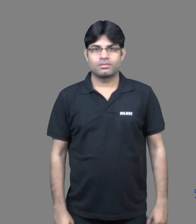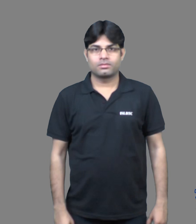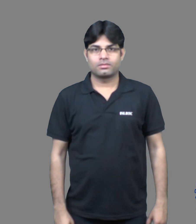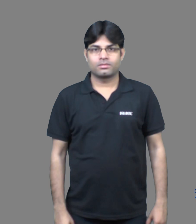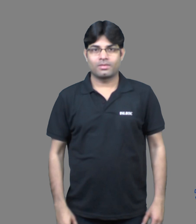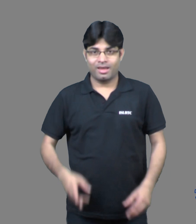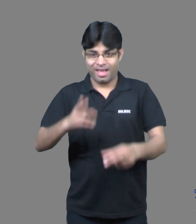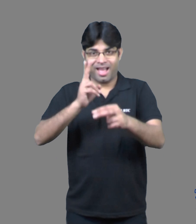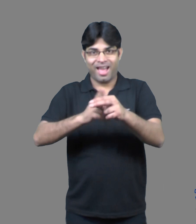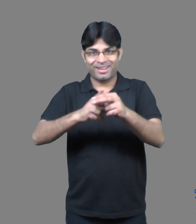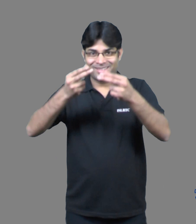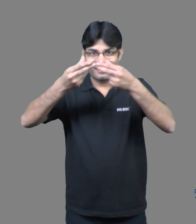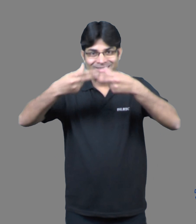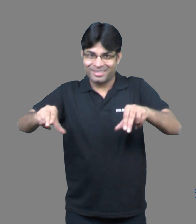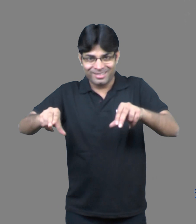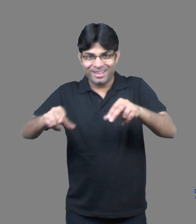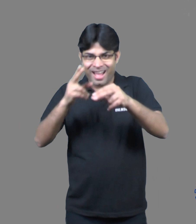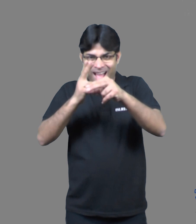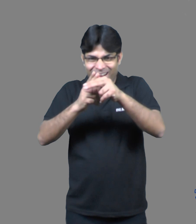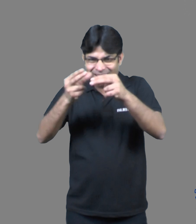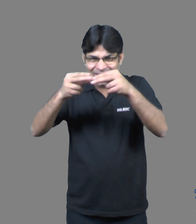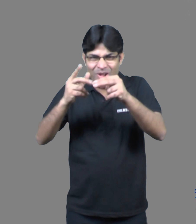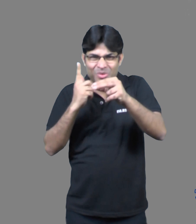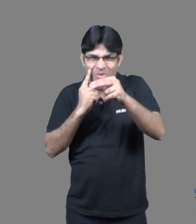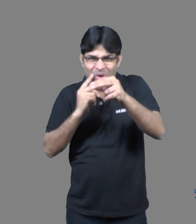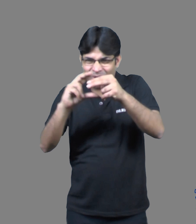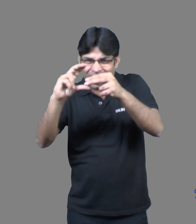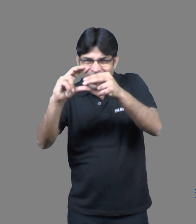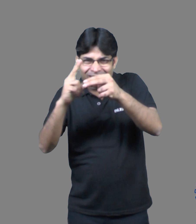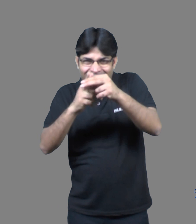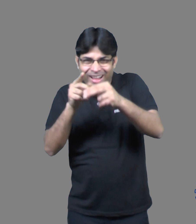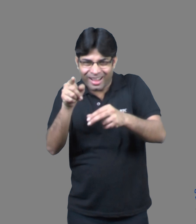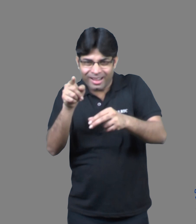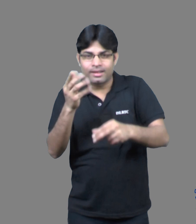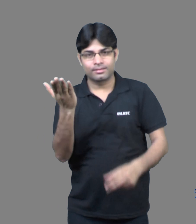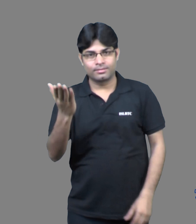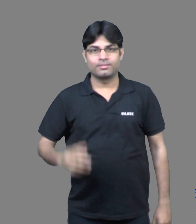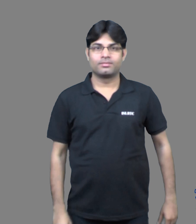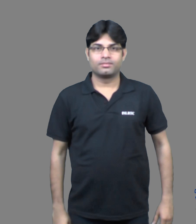Yolk (Egg)